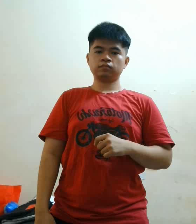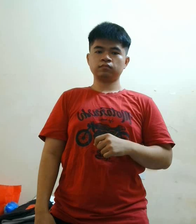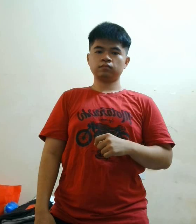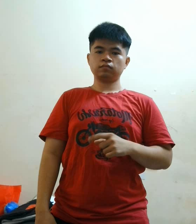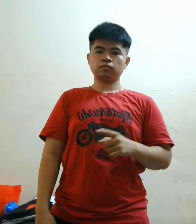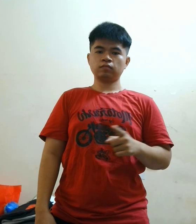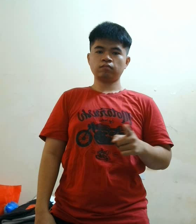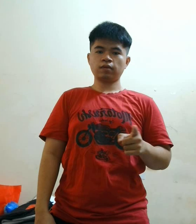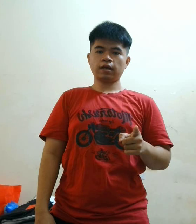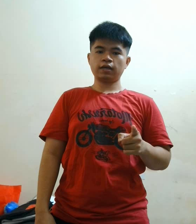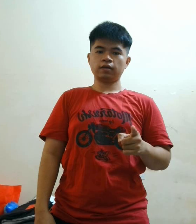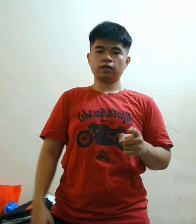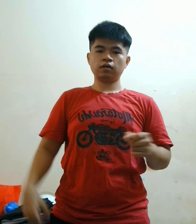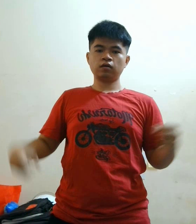ban khoe khong